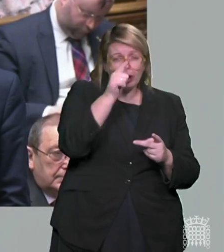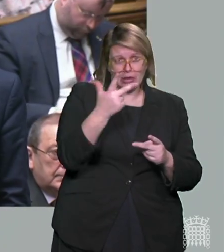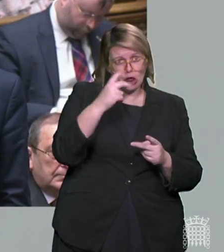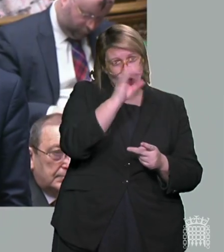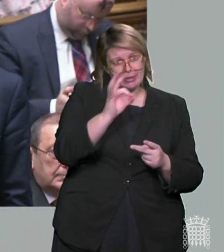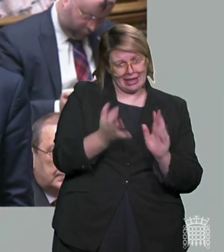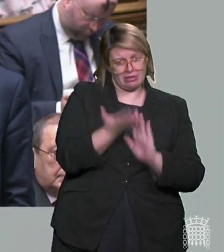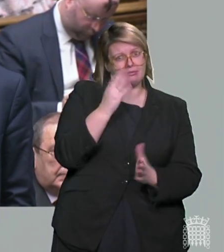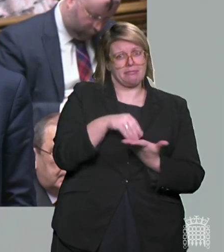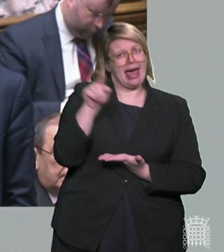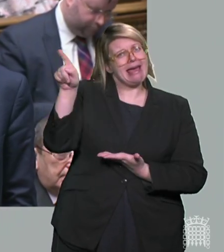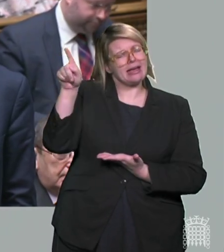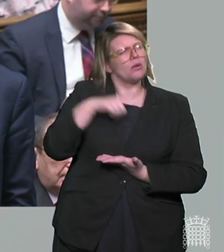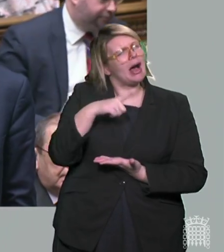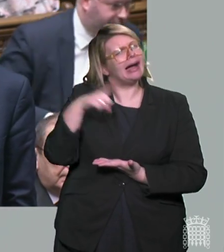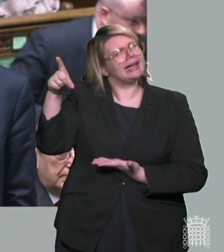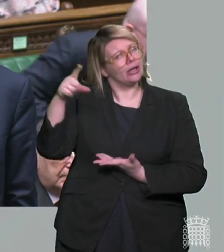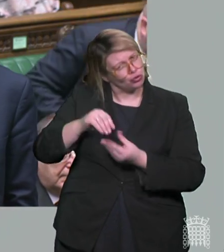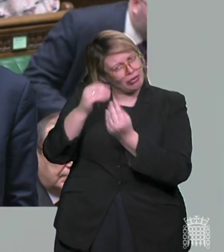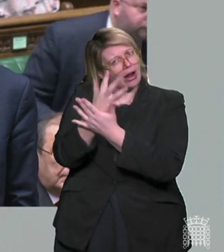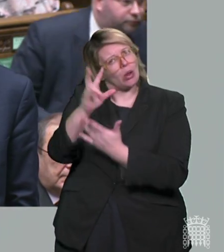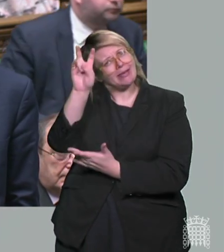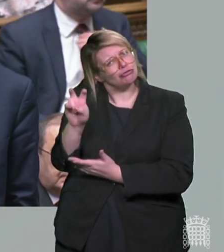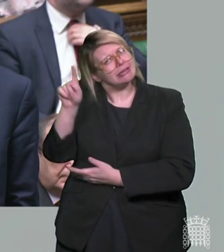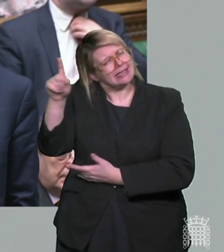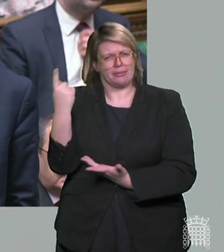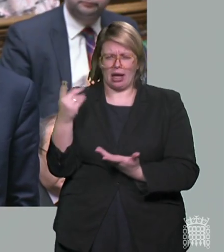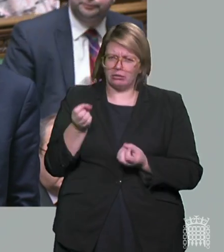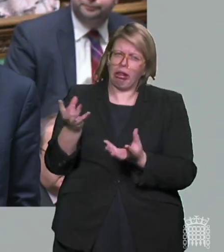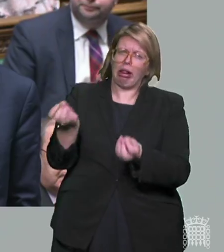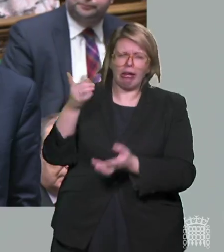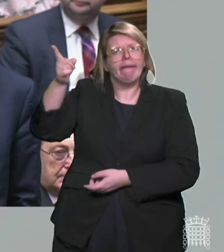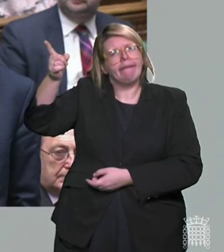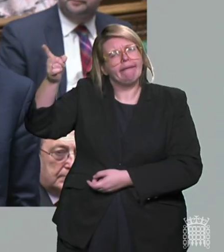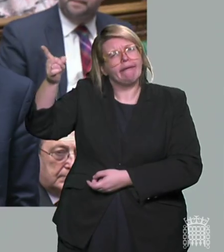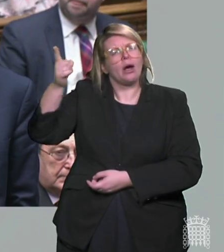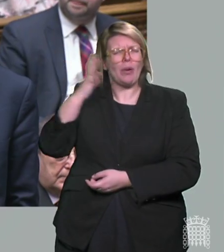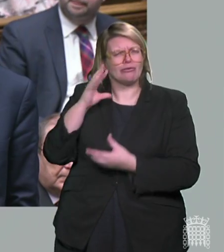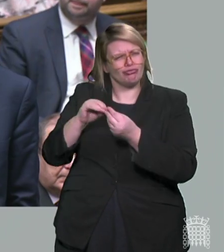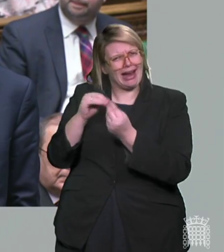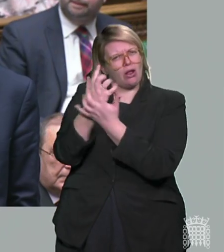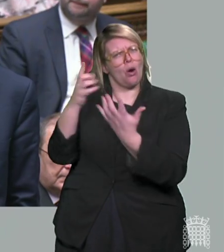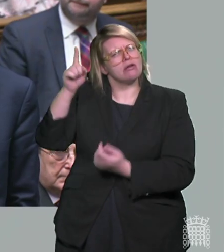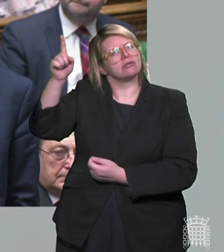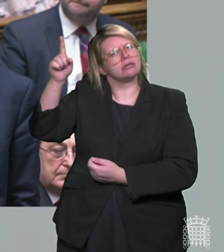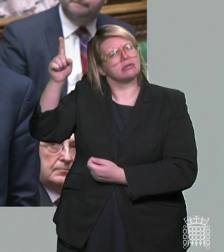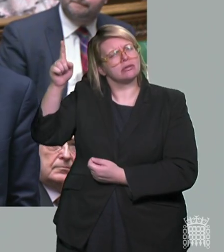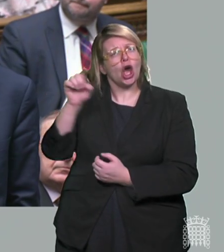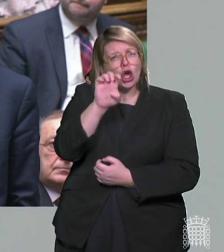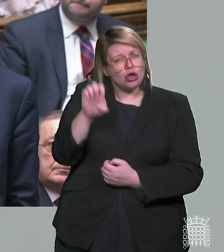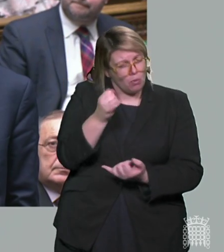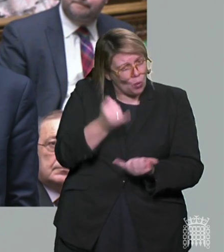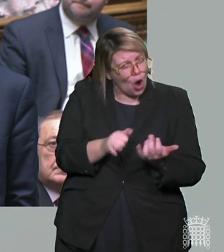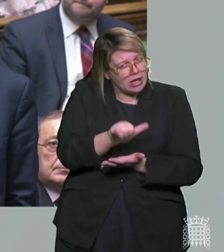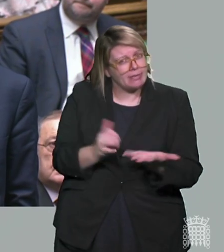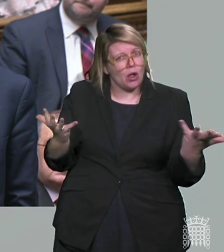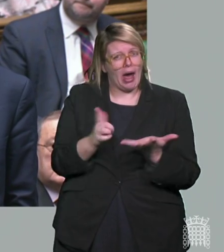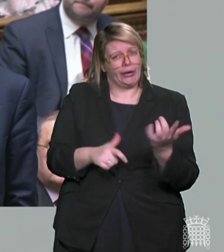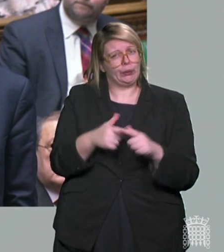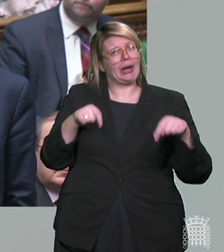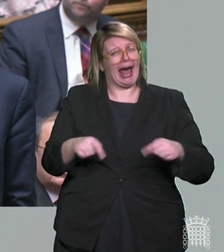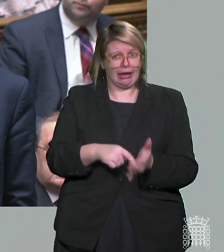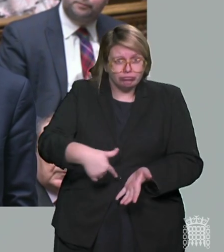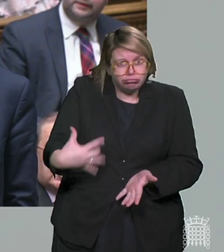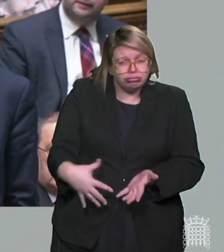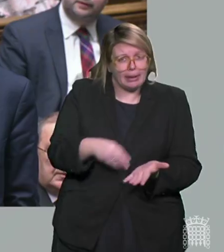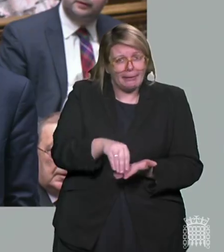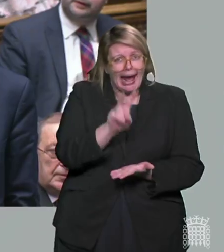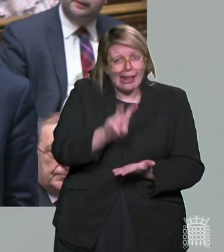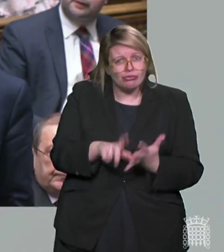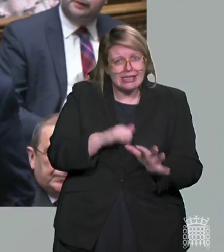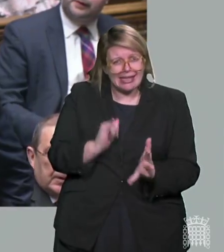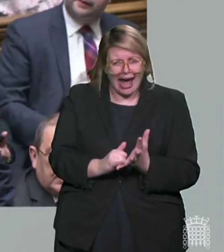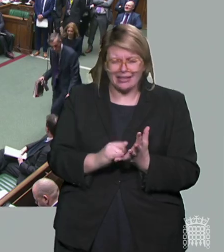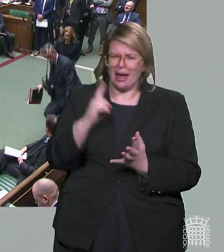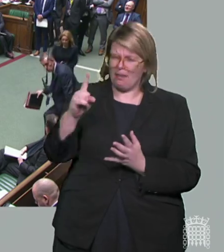Does the Secretary of State think it right that Scots face the highest bills in Europe while the UK Government allow energy companies to make billions in profit?